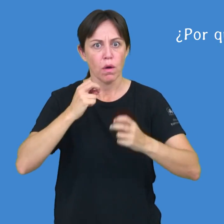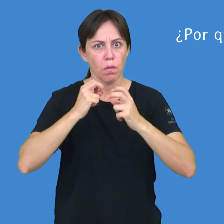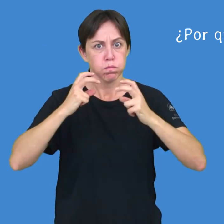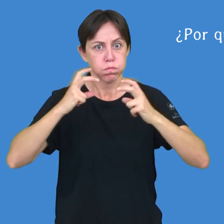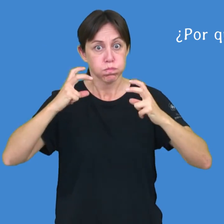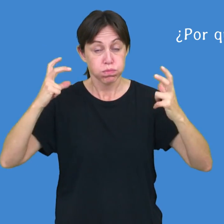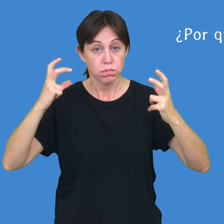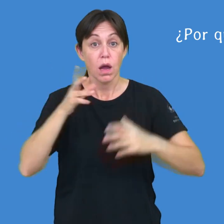gordo